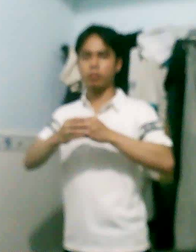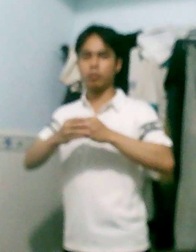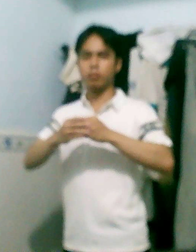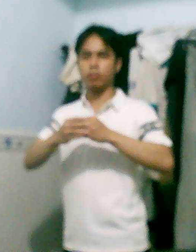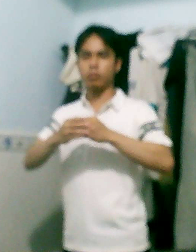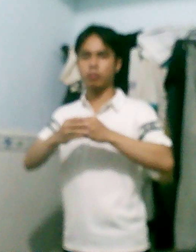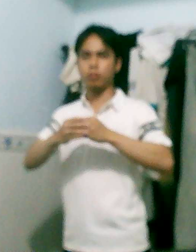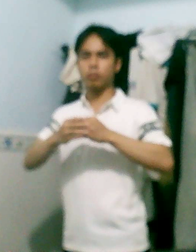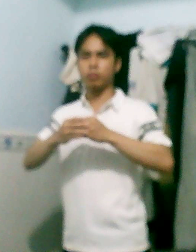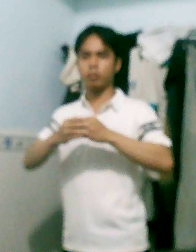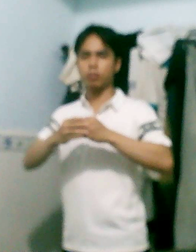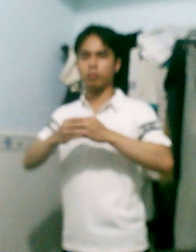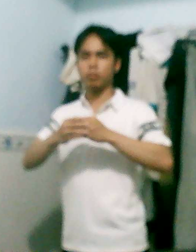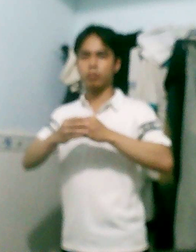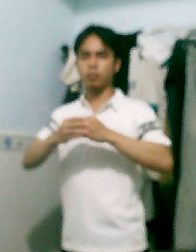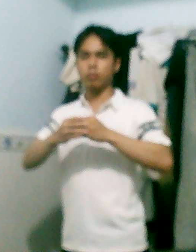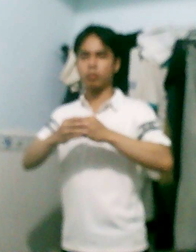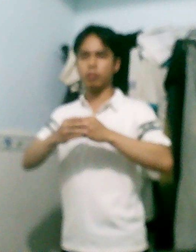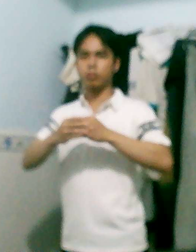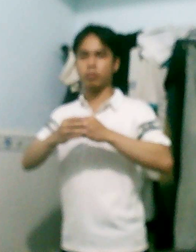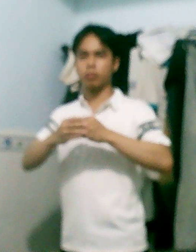nhom